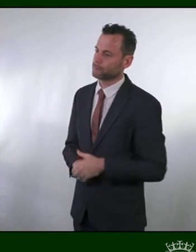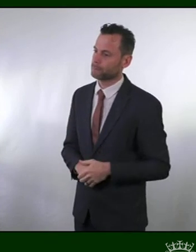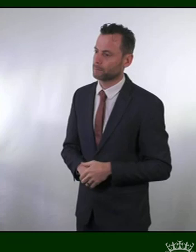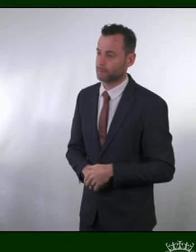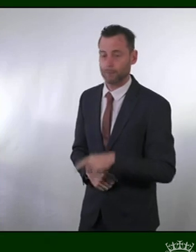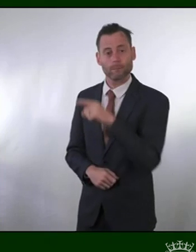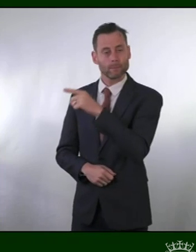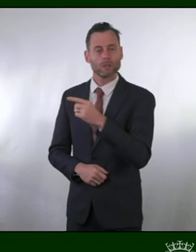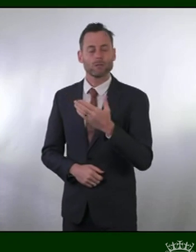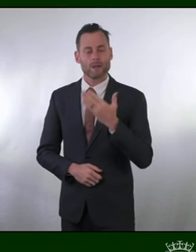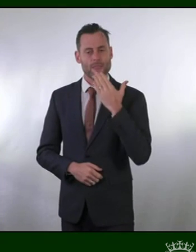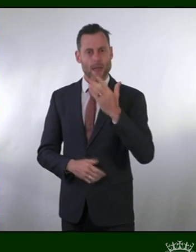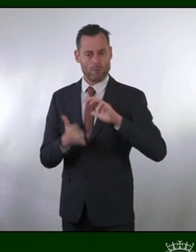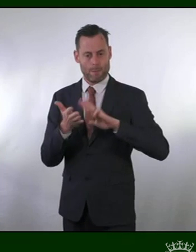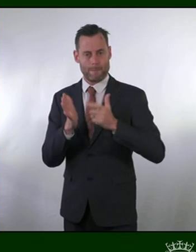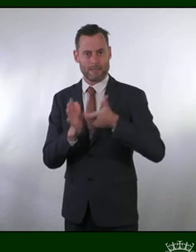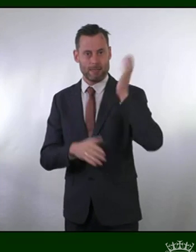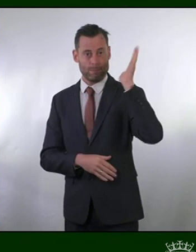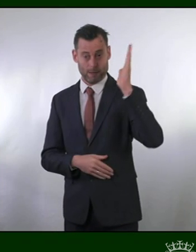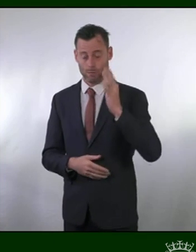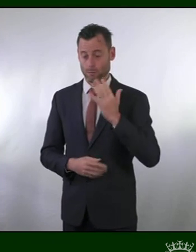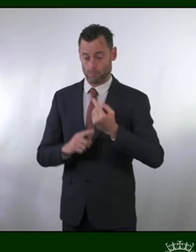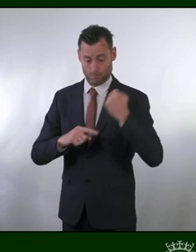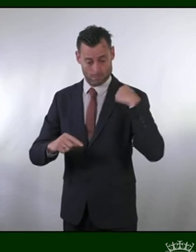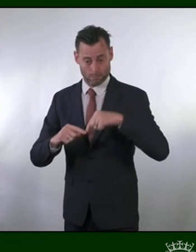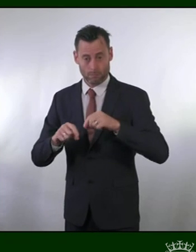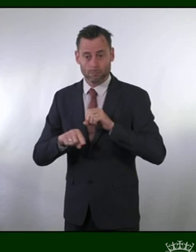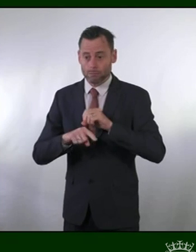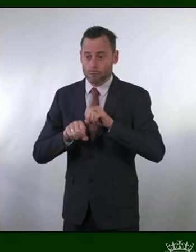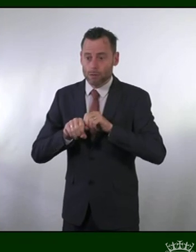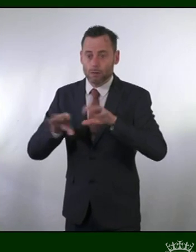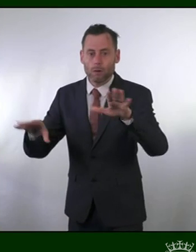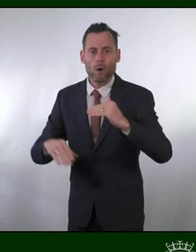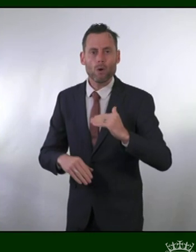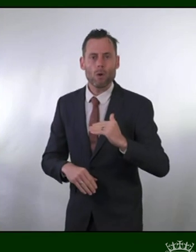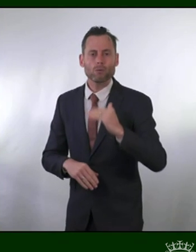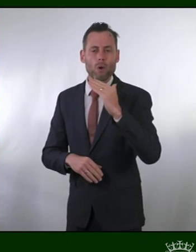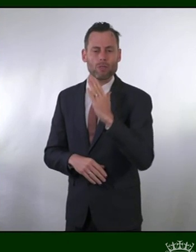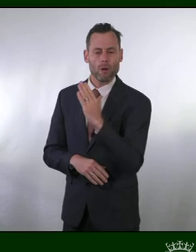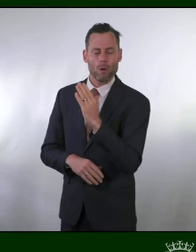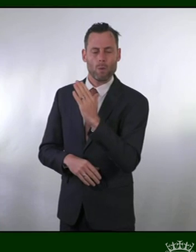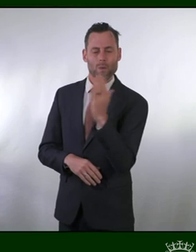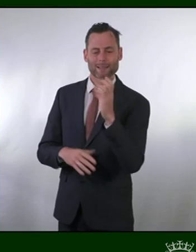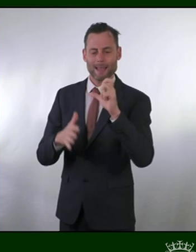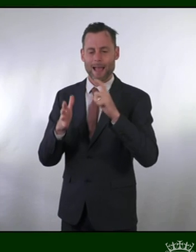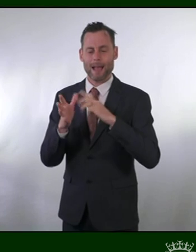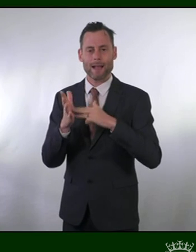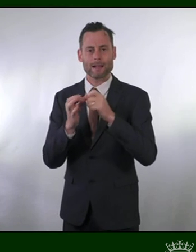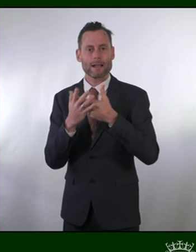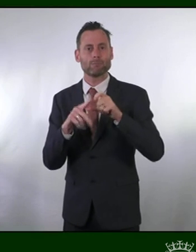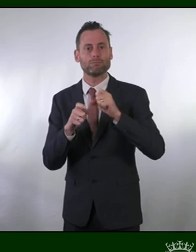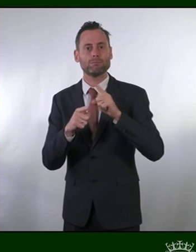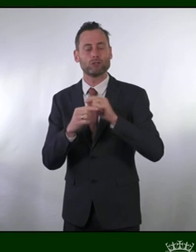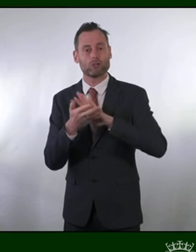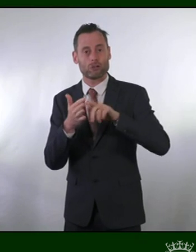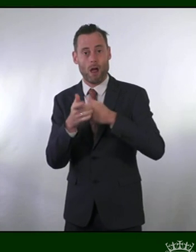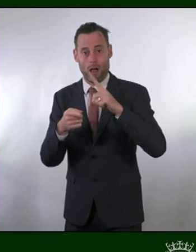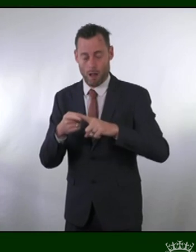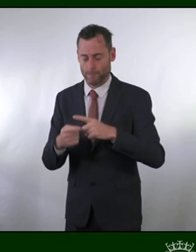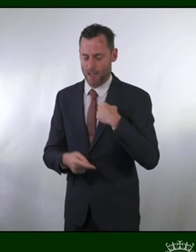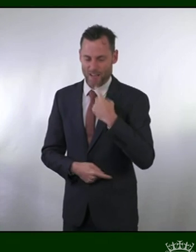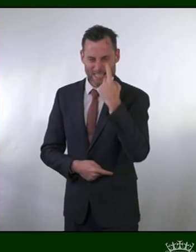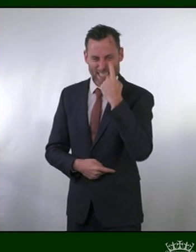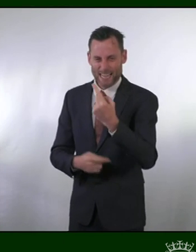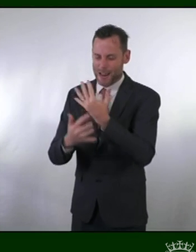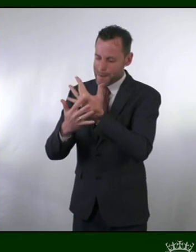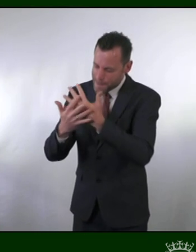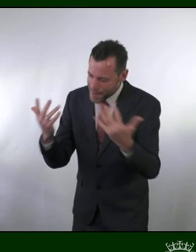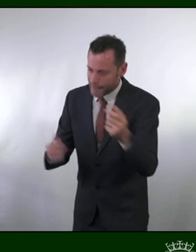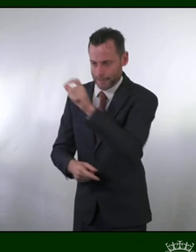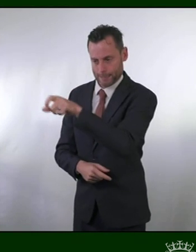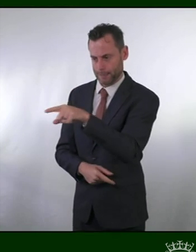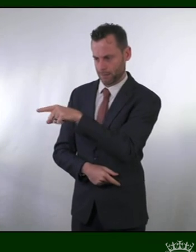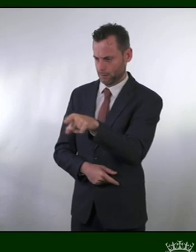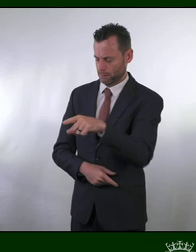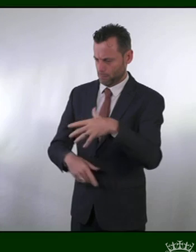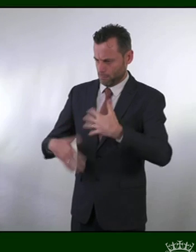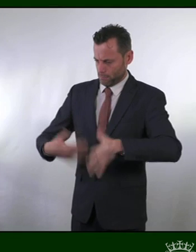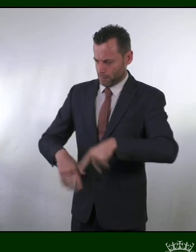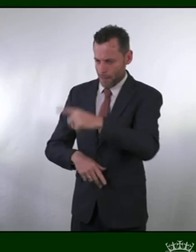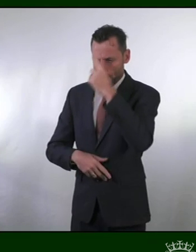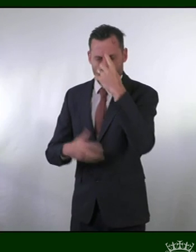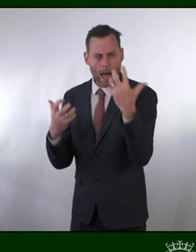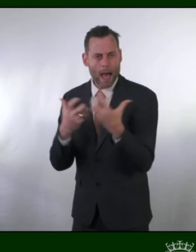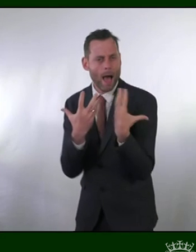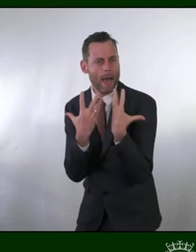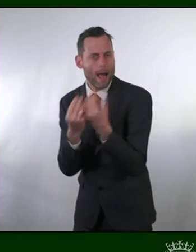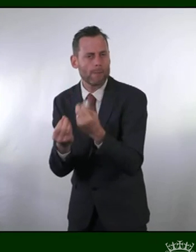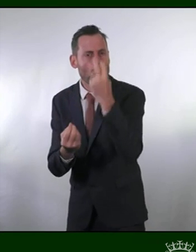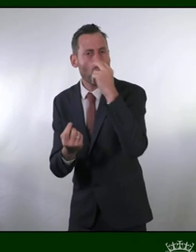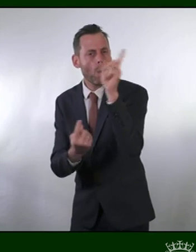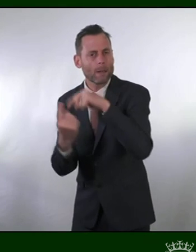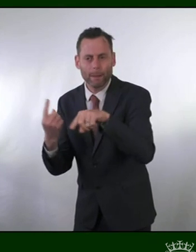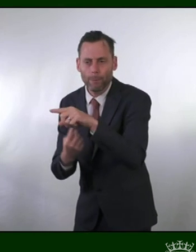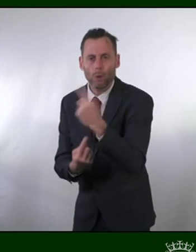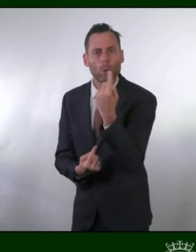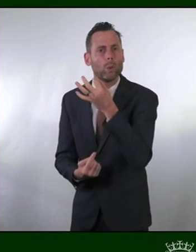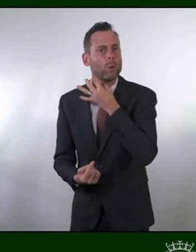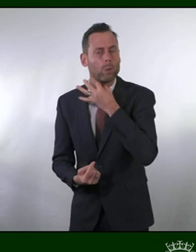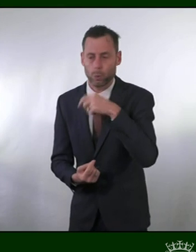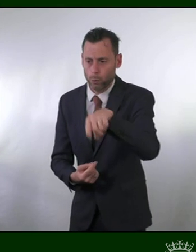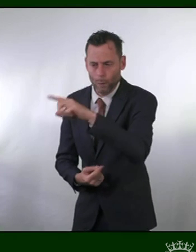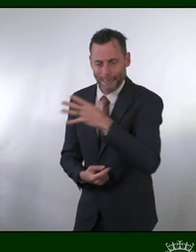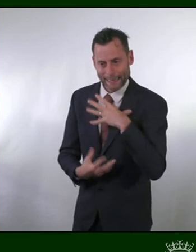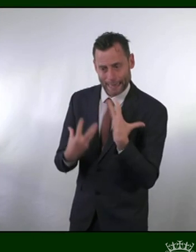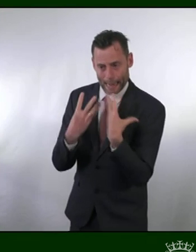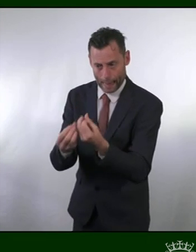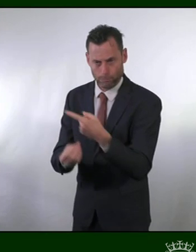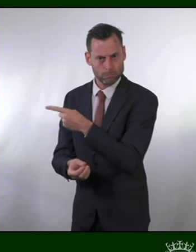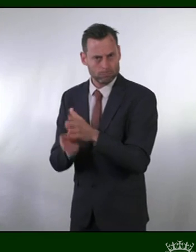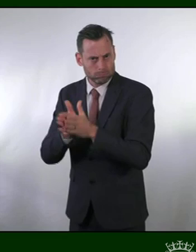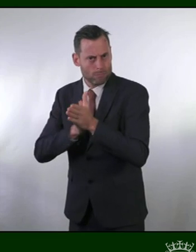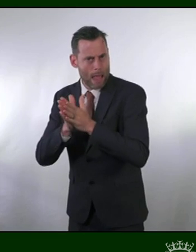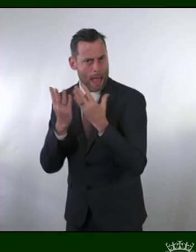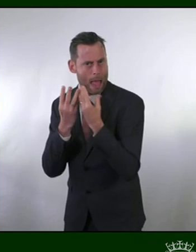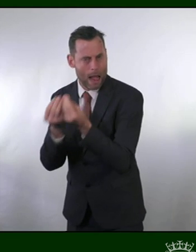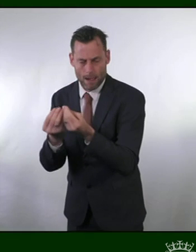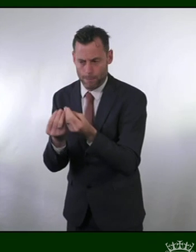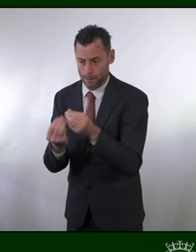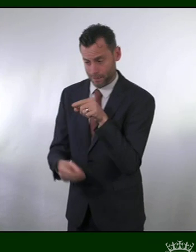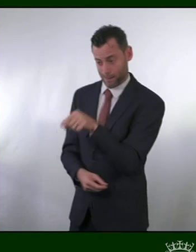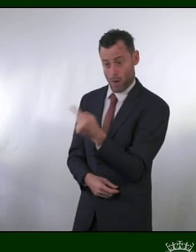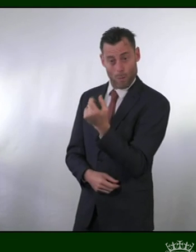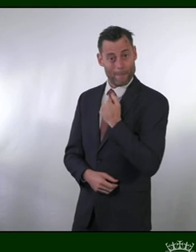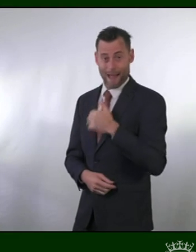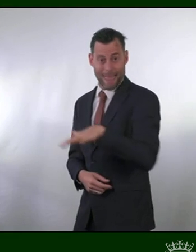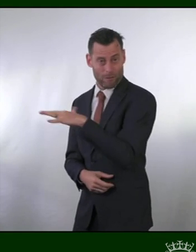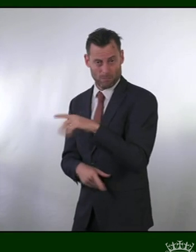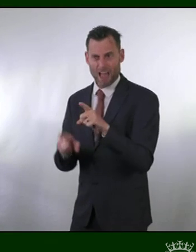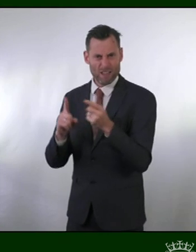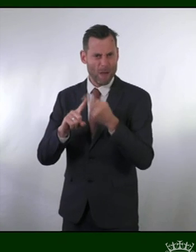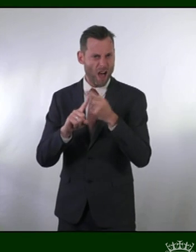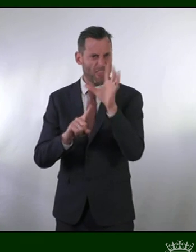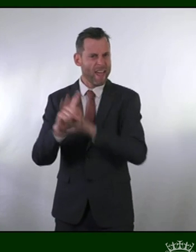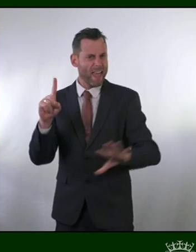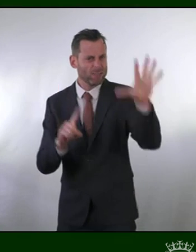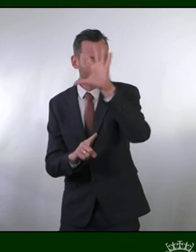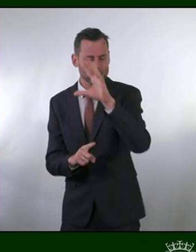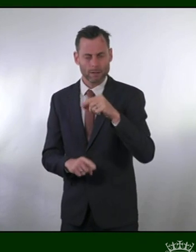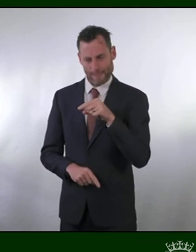During this pandemic, in my constituency of North West Cambridgeshire, I have seen a number of instances of ordinary citizens doing extraordinary work helping the elderly and vulnerable, and that has been repeated across the country in every single constituency, giving true meaning to the words “community spirit”.